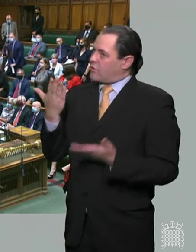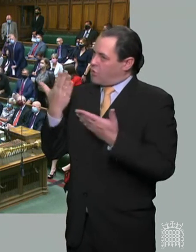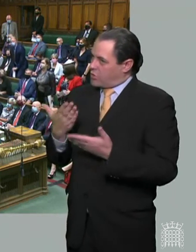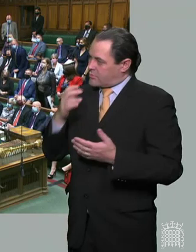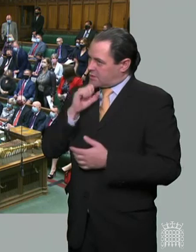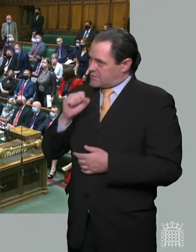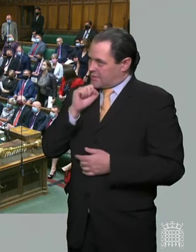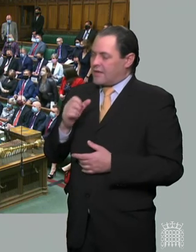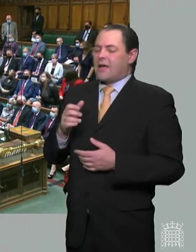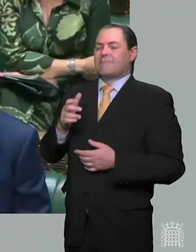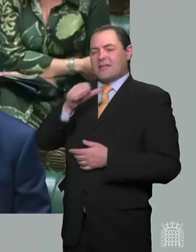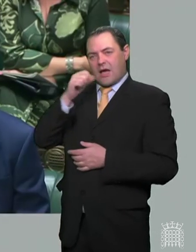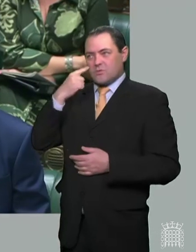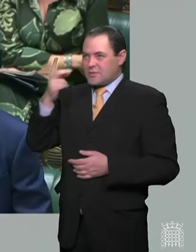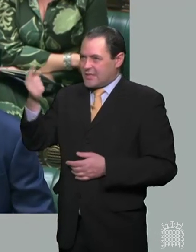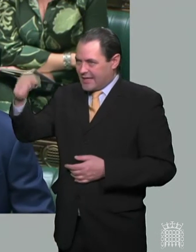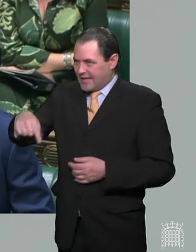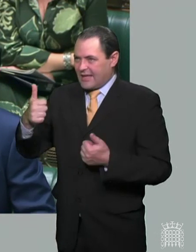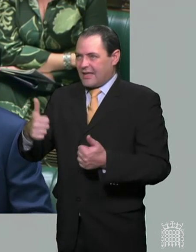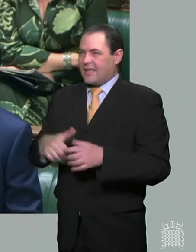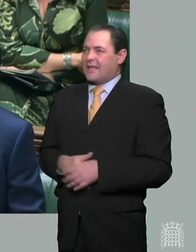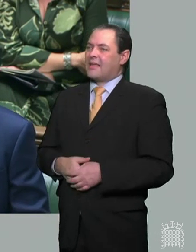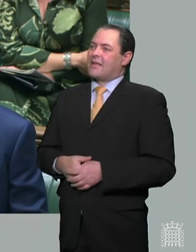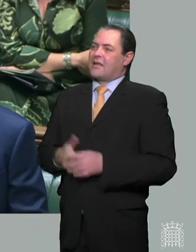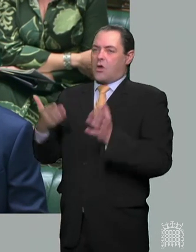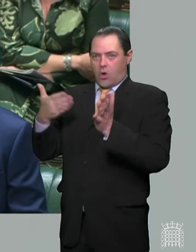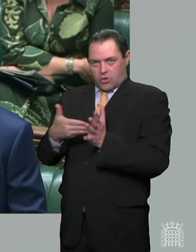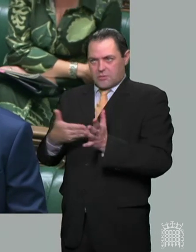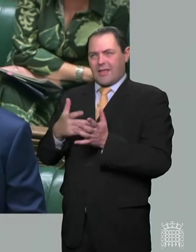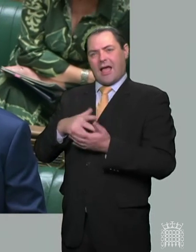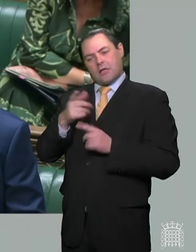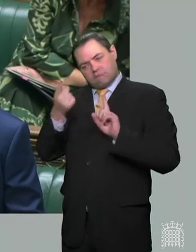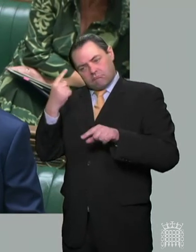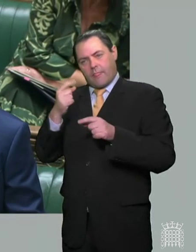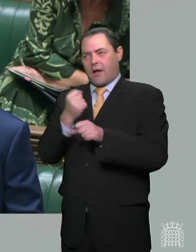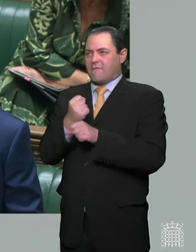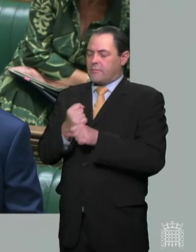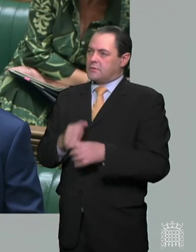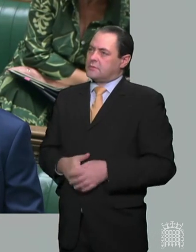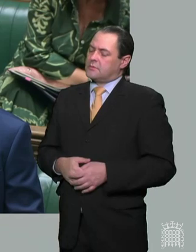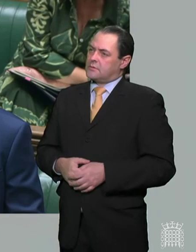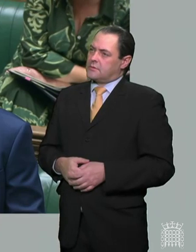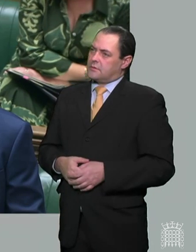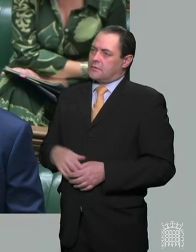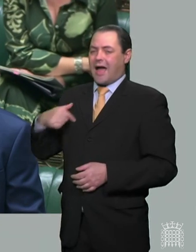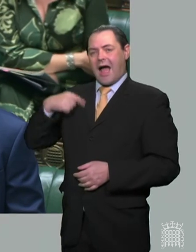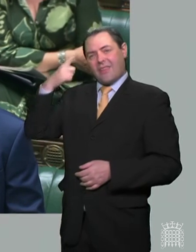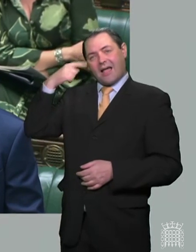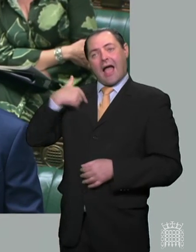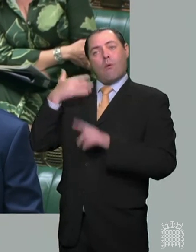Whatever our differences, it is fantastic to see the right honourable Gentleman back in the Chamber, contributing and holding the Government to account.